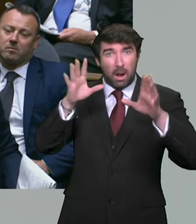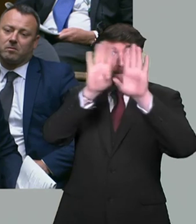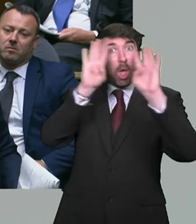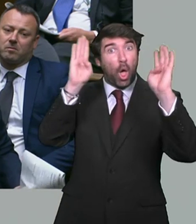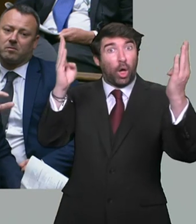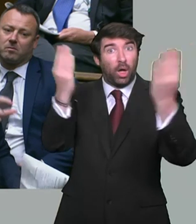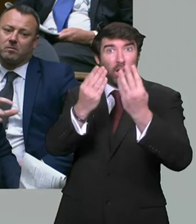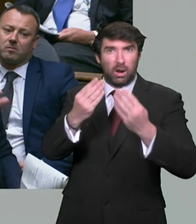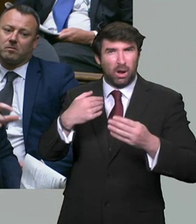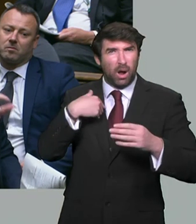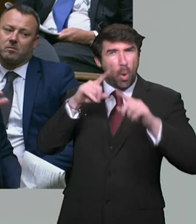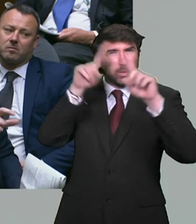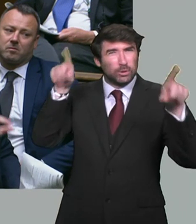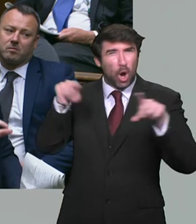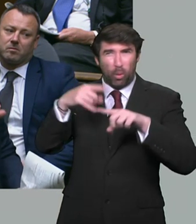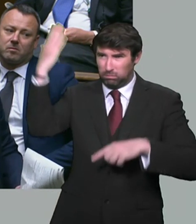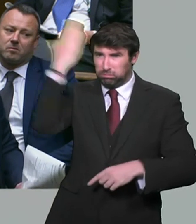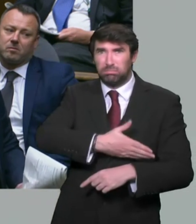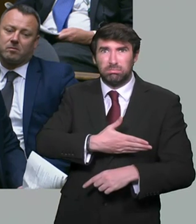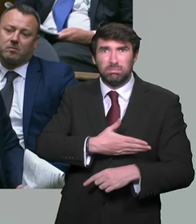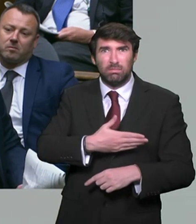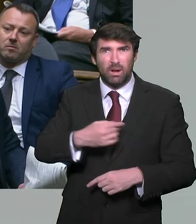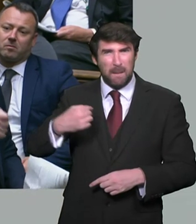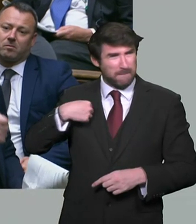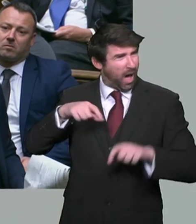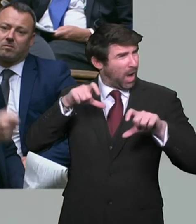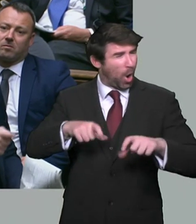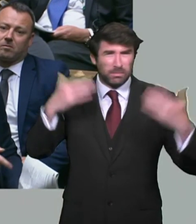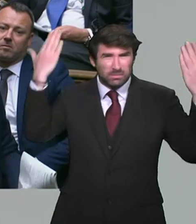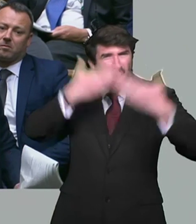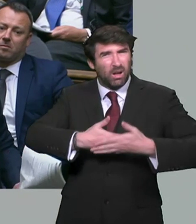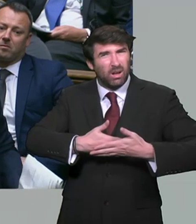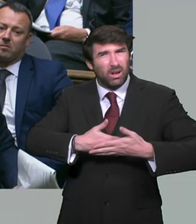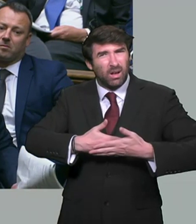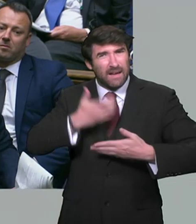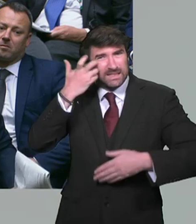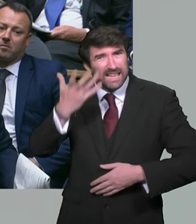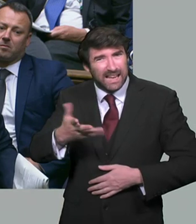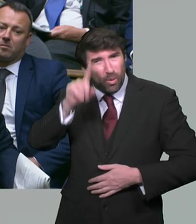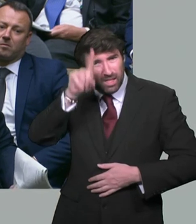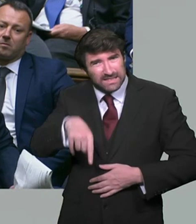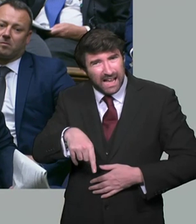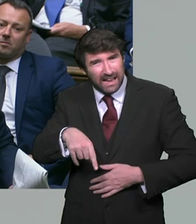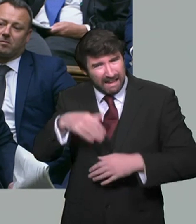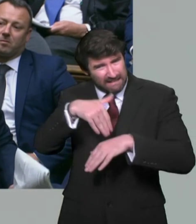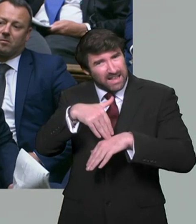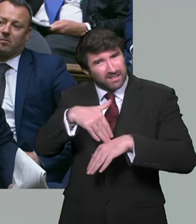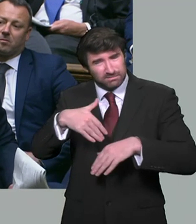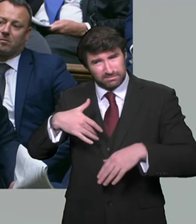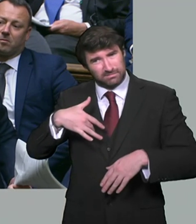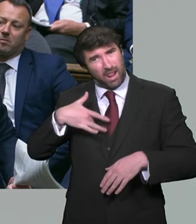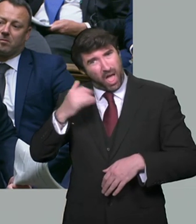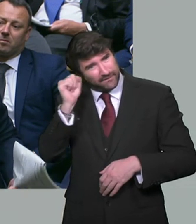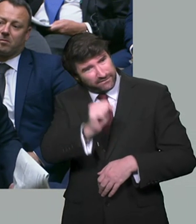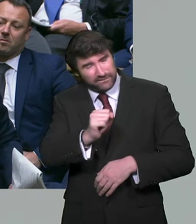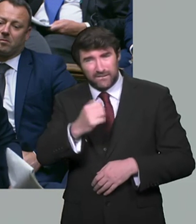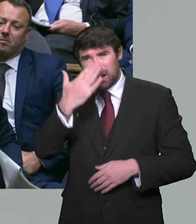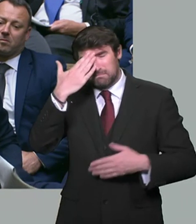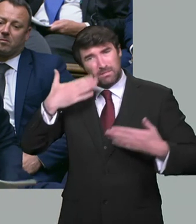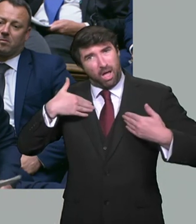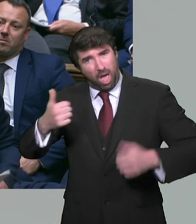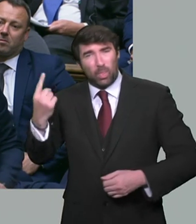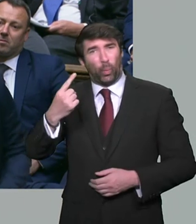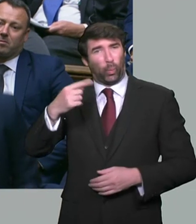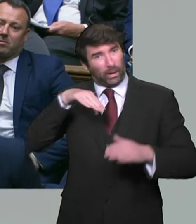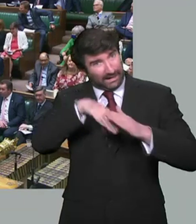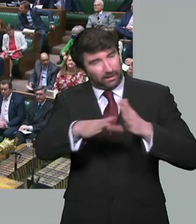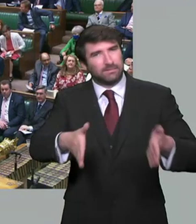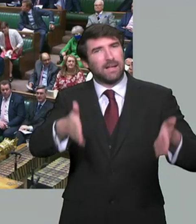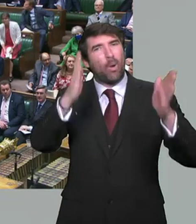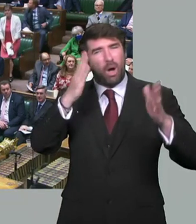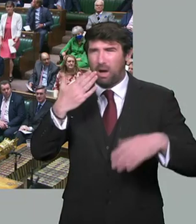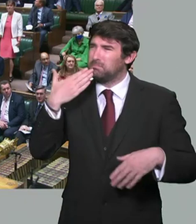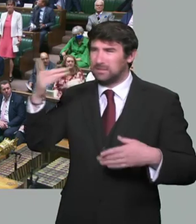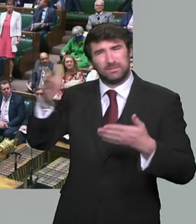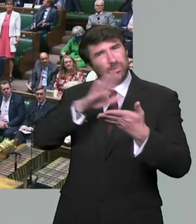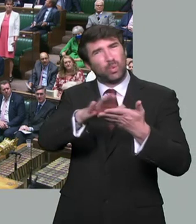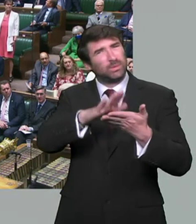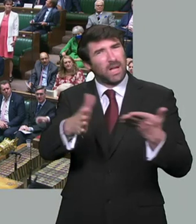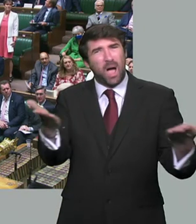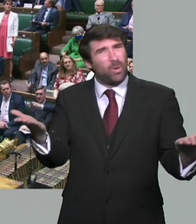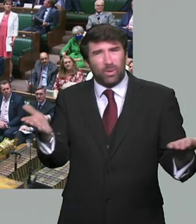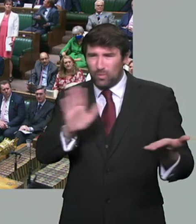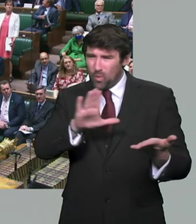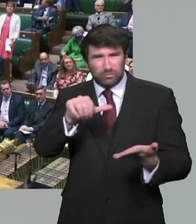Does the Prime Minister agree that, yes, this vital work needs to take place but that we need balance and that we need to do this quickly for the lives and mental health of the desperate people in that tower right now?